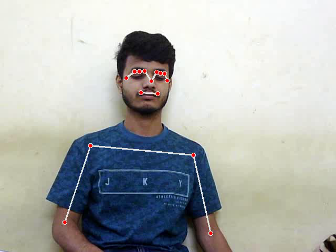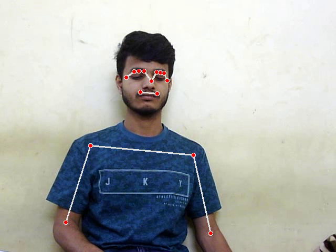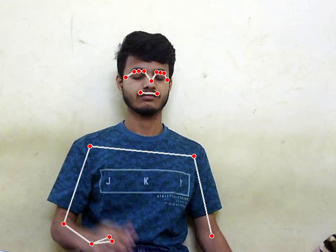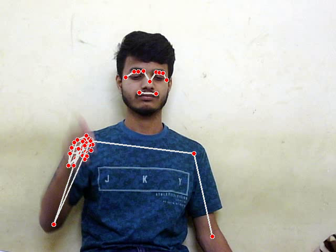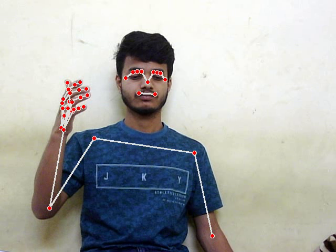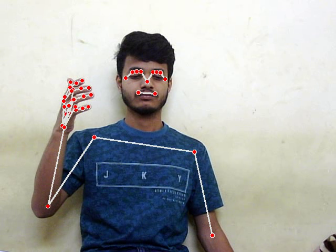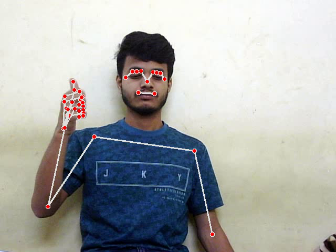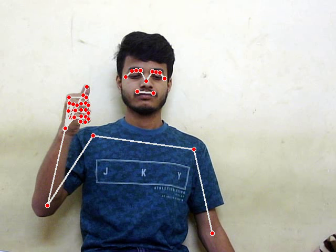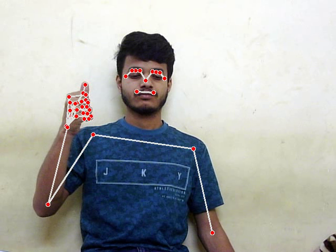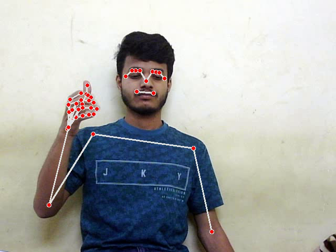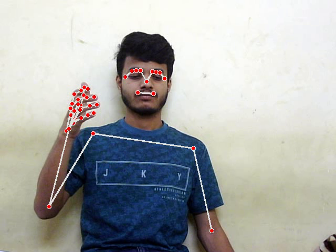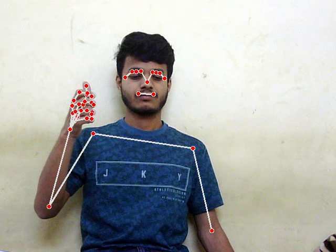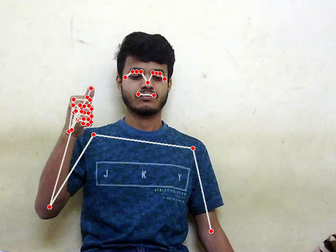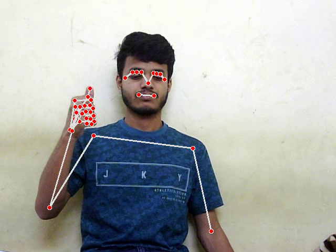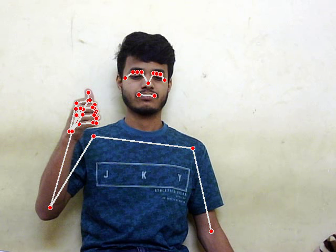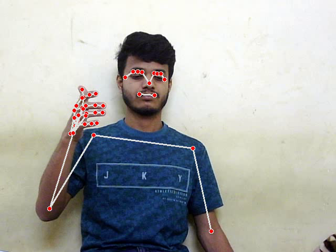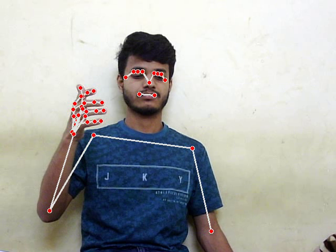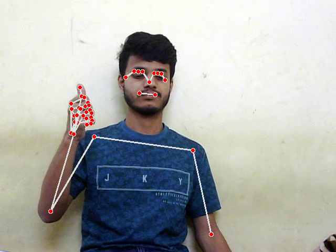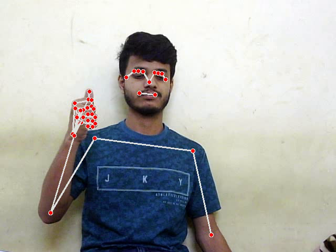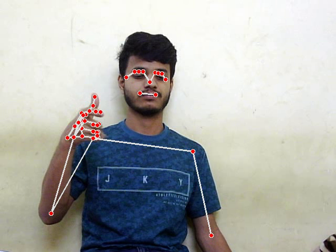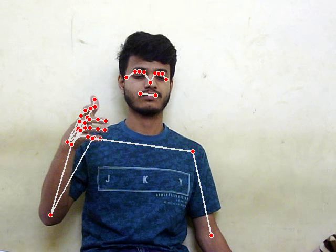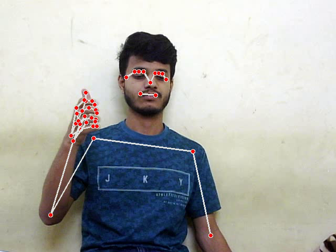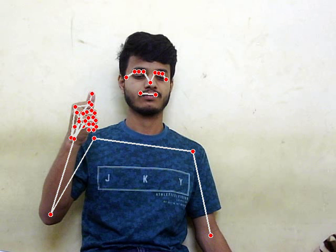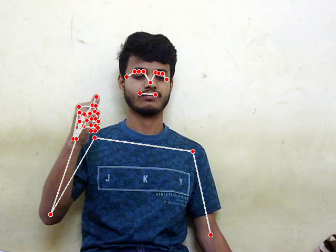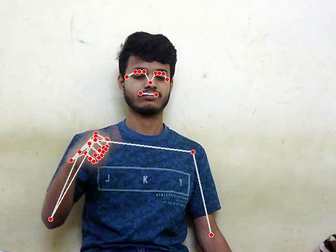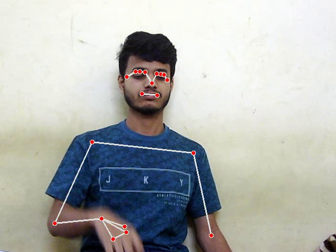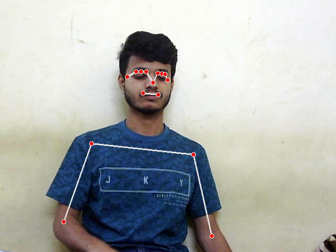milk